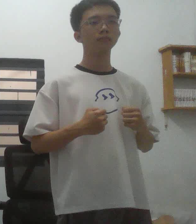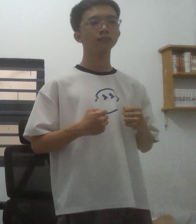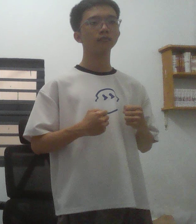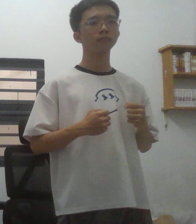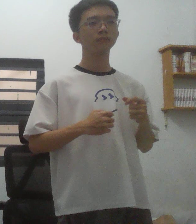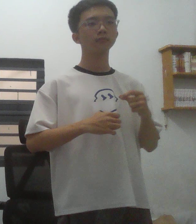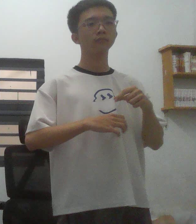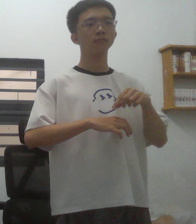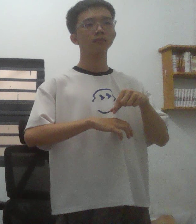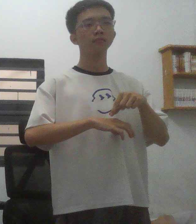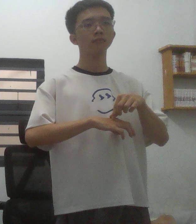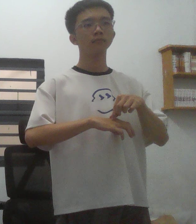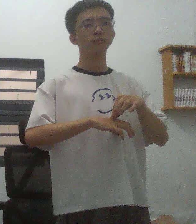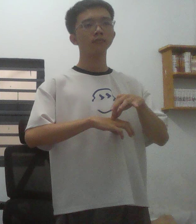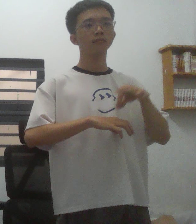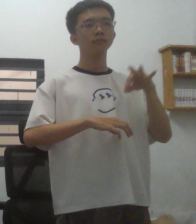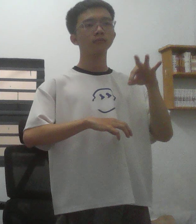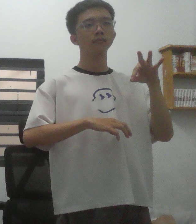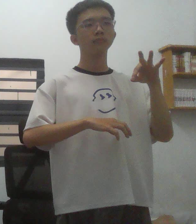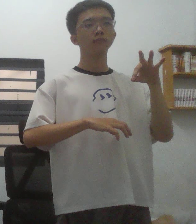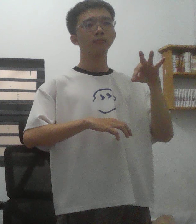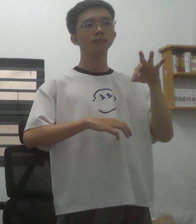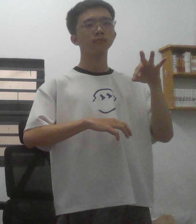tuan